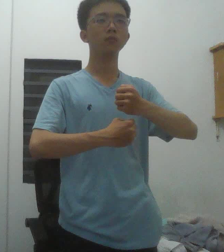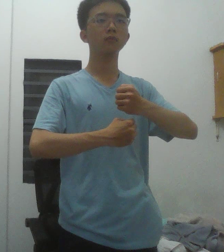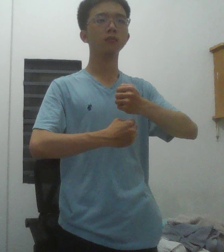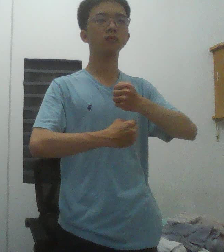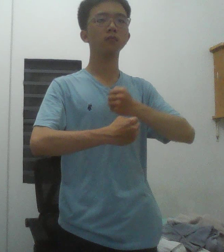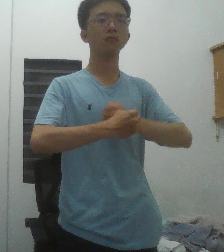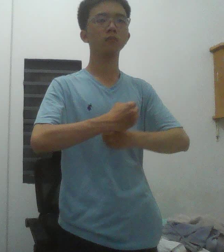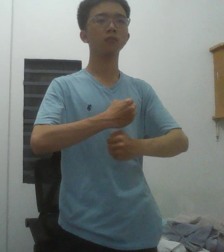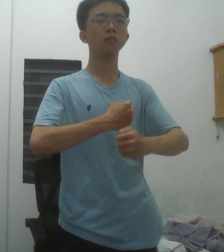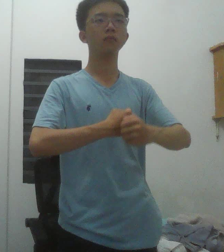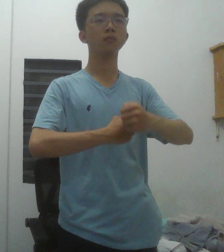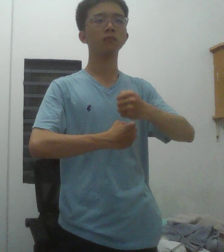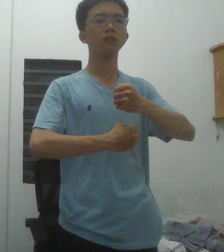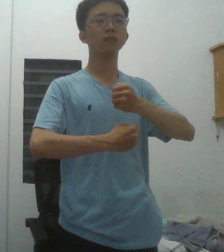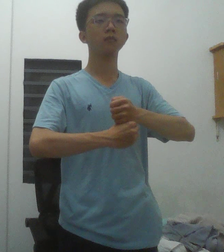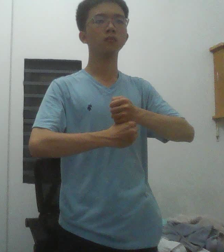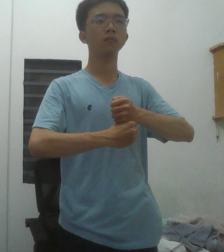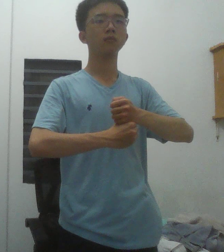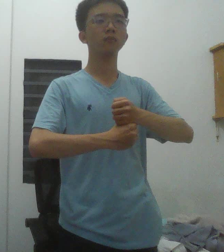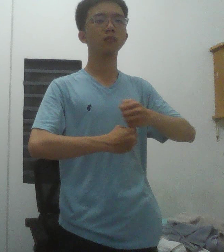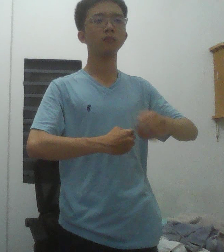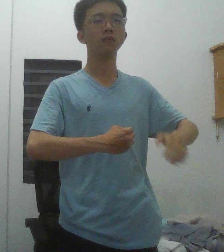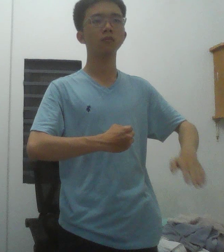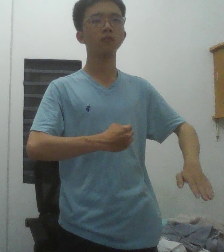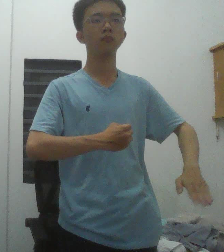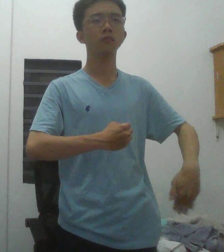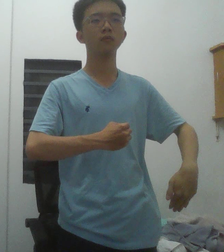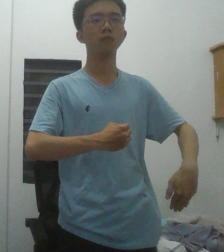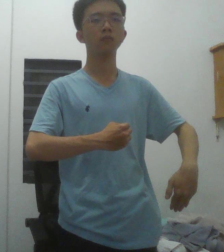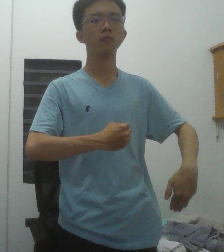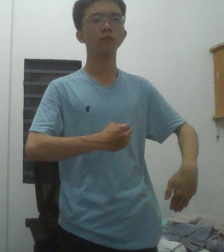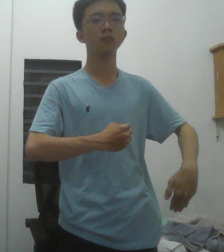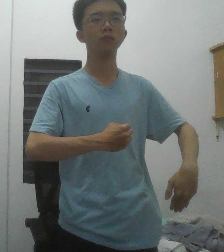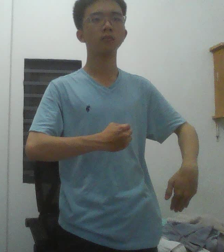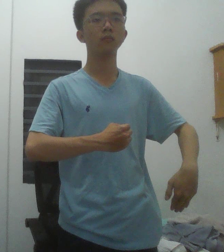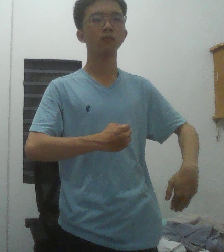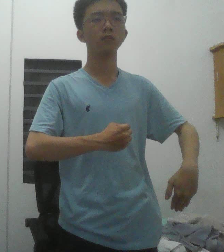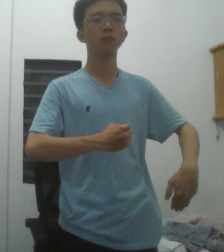nam sau